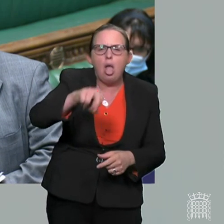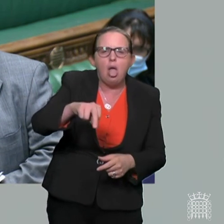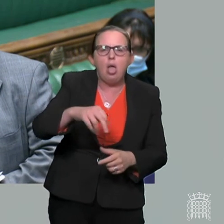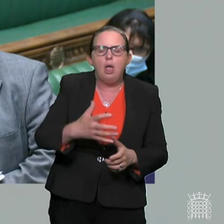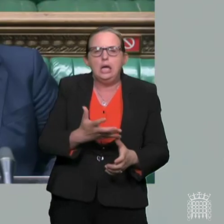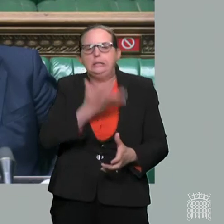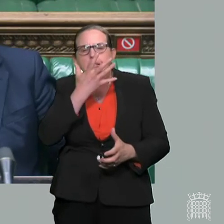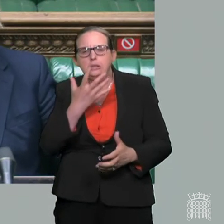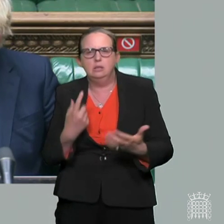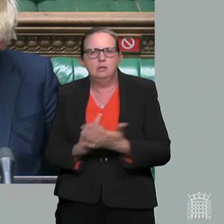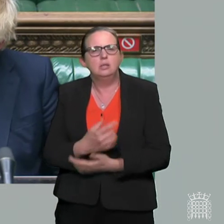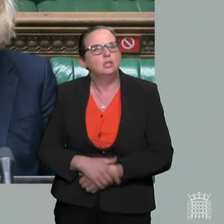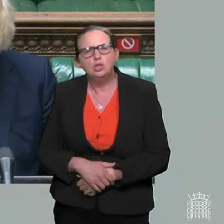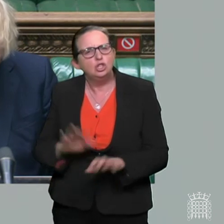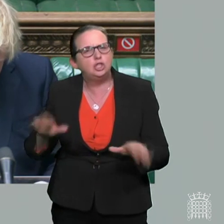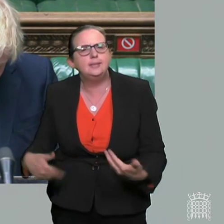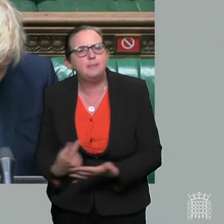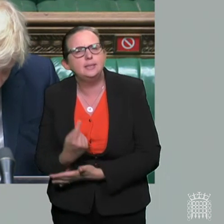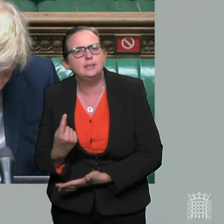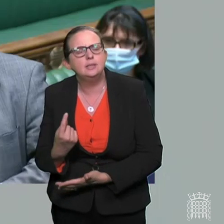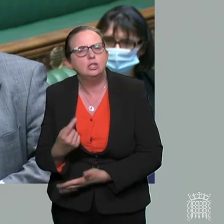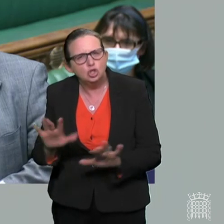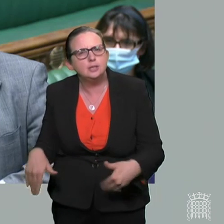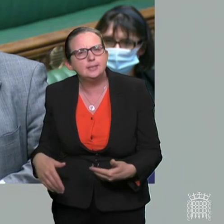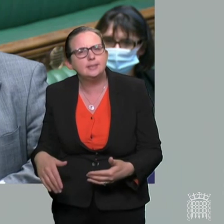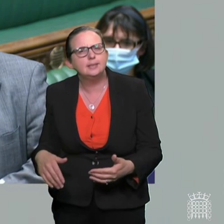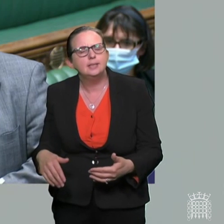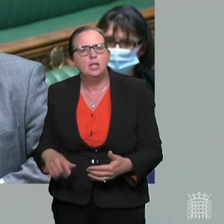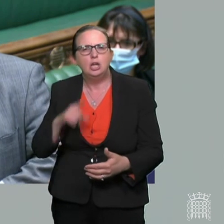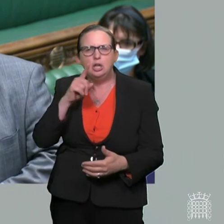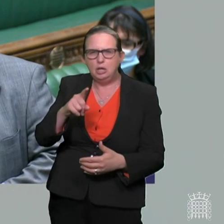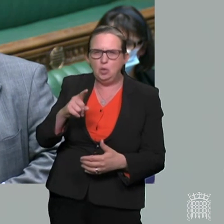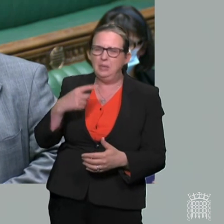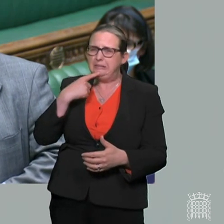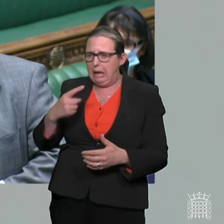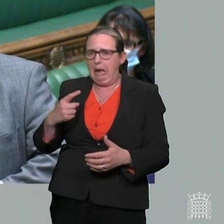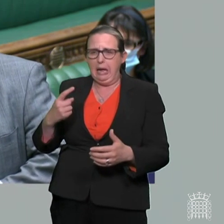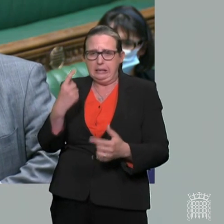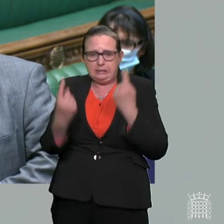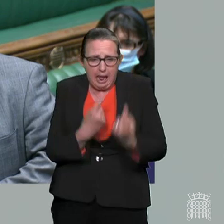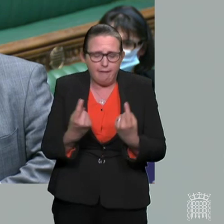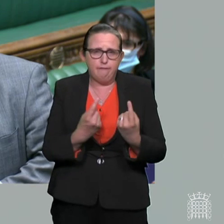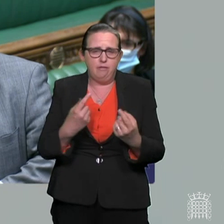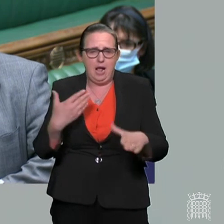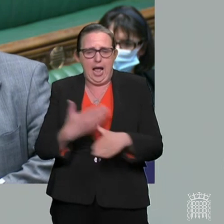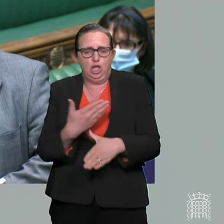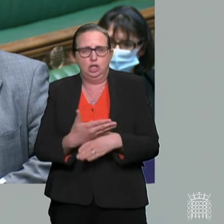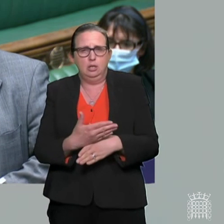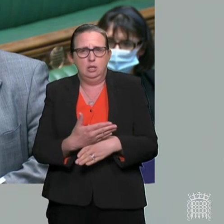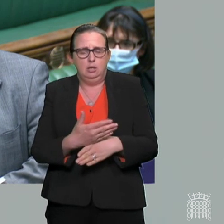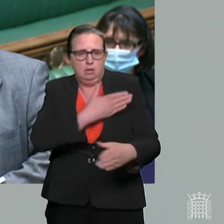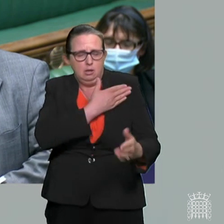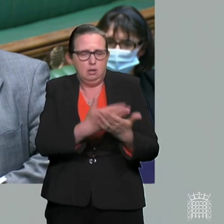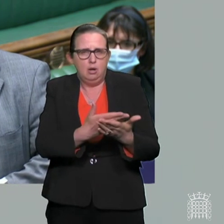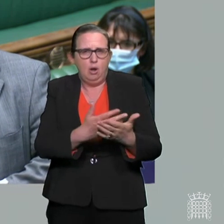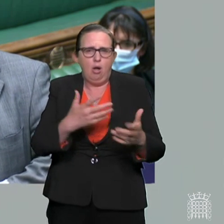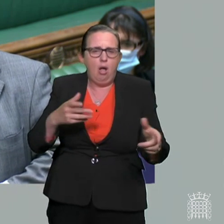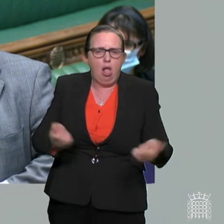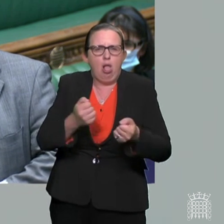when it happens. They do not get to condemn the racism of others, but deny the racism that they have even provoked.